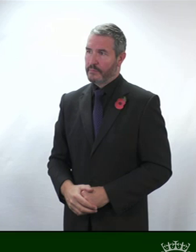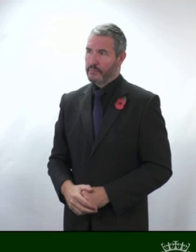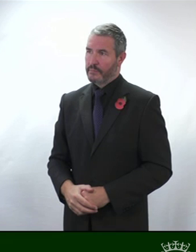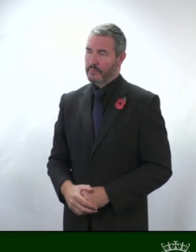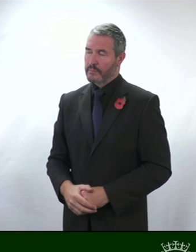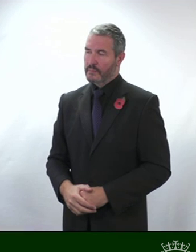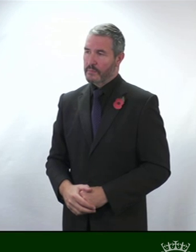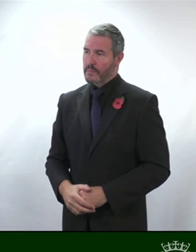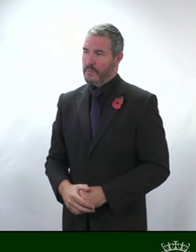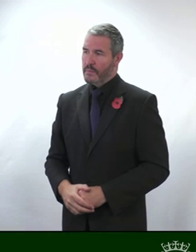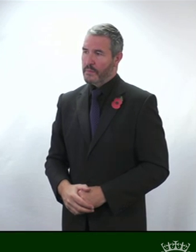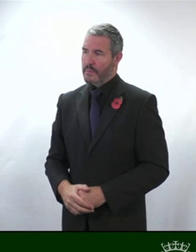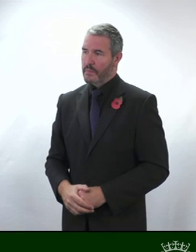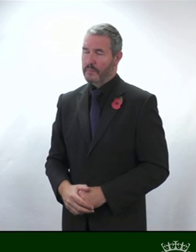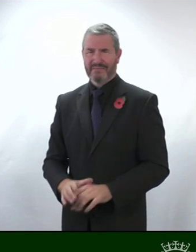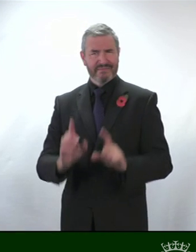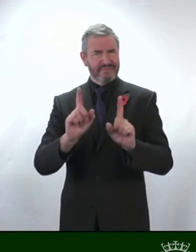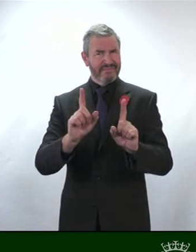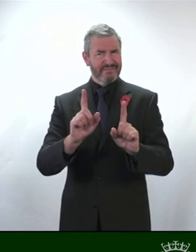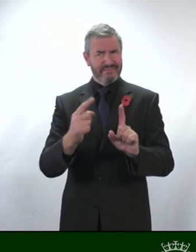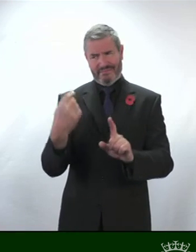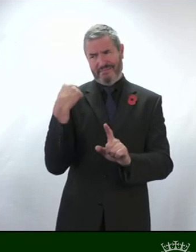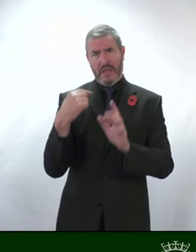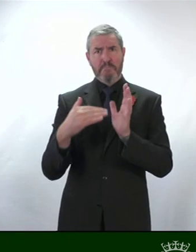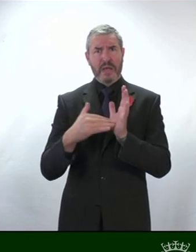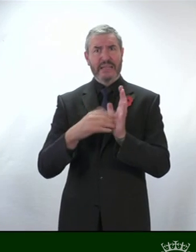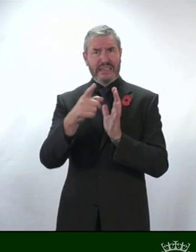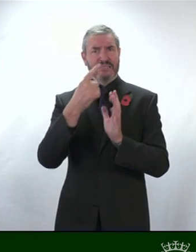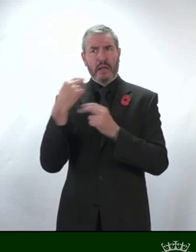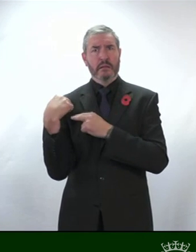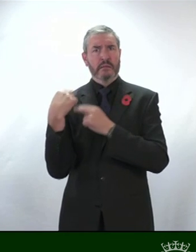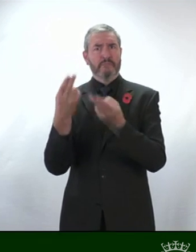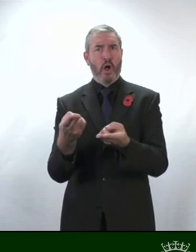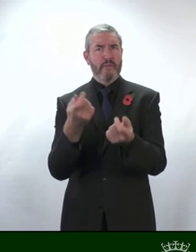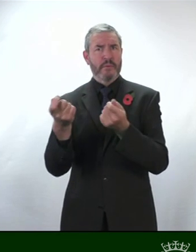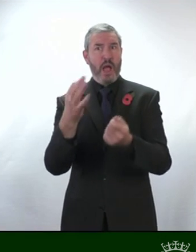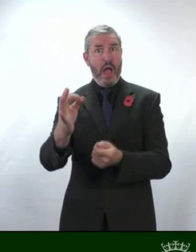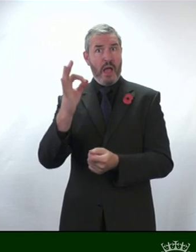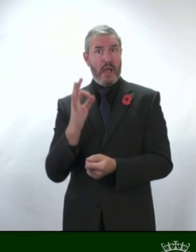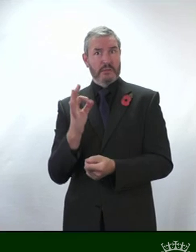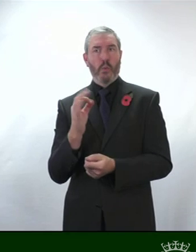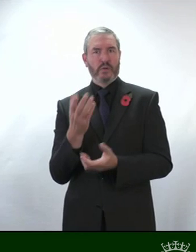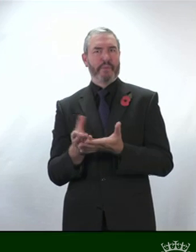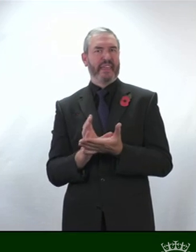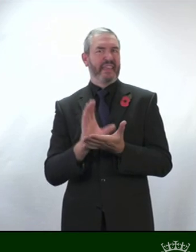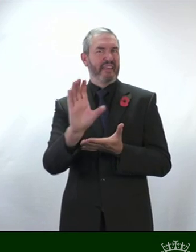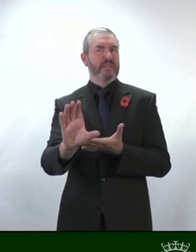What the Prime Minister said on Monday was that if the devolved Administrations asked for furlough, it would be granted.